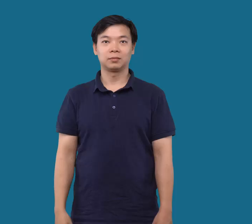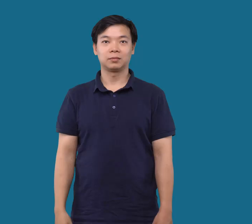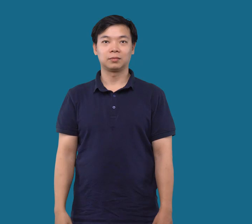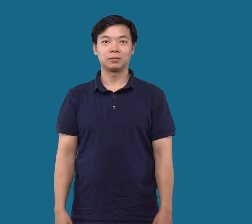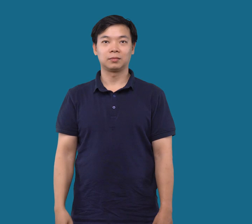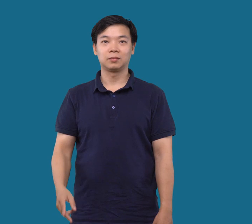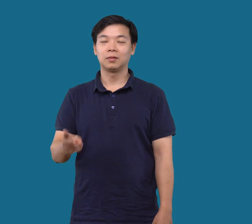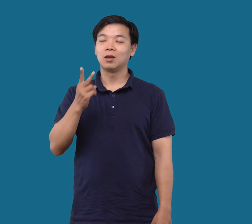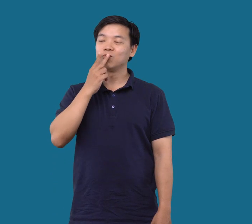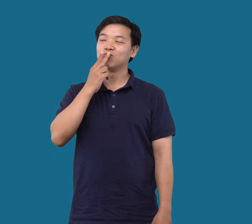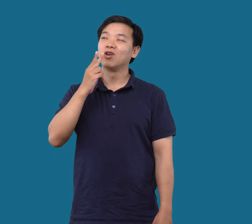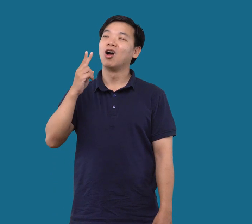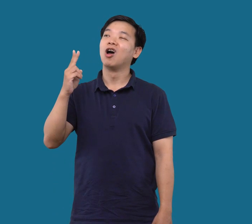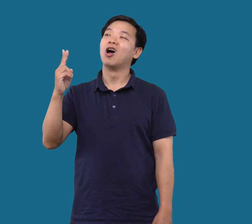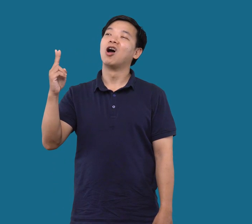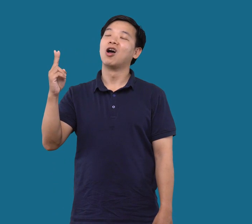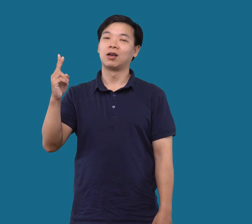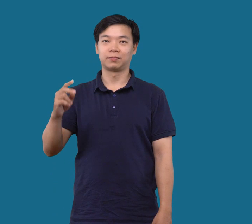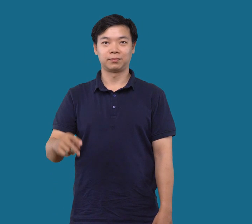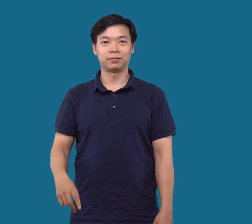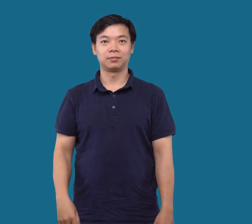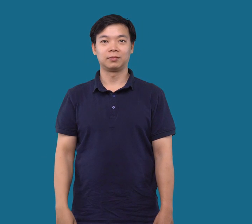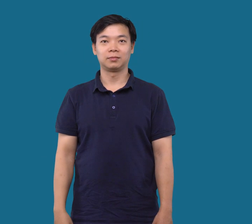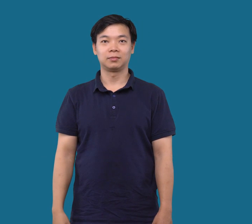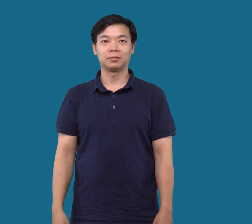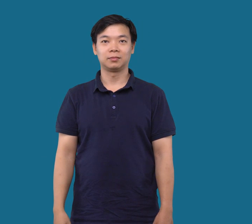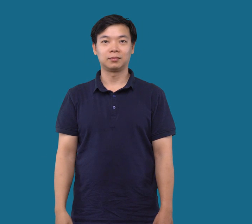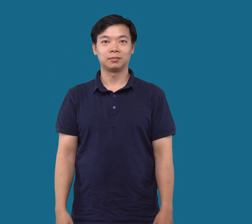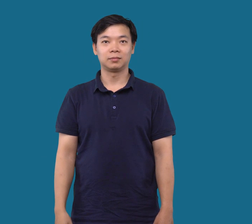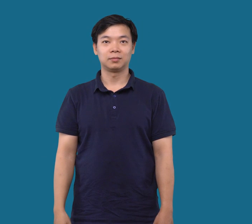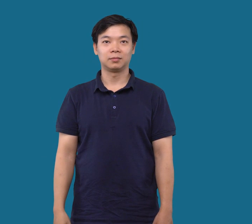hút thuốc lá